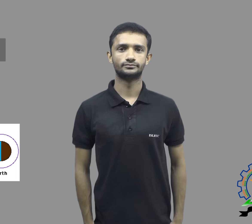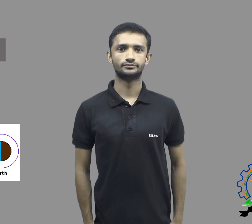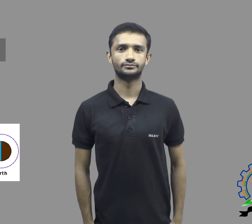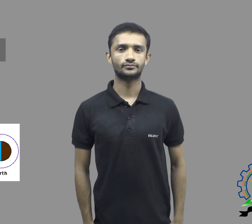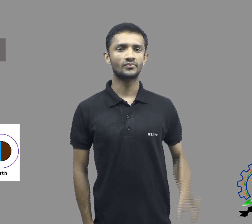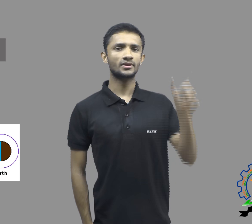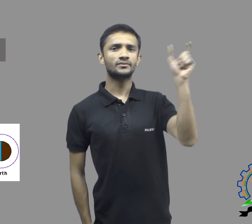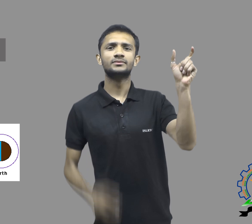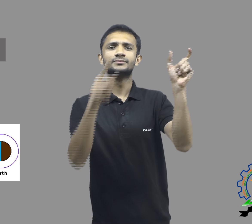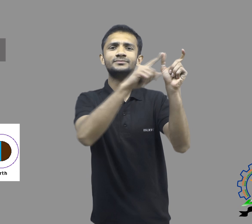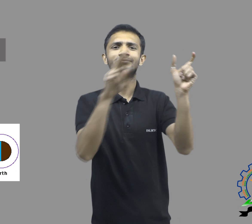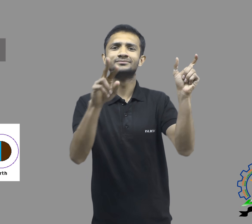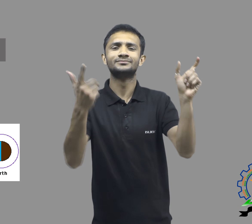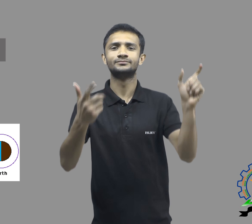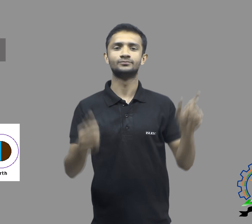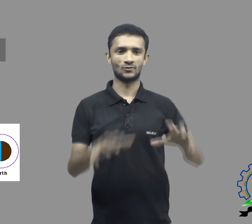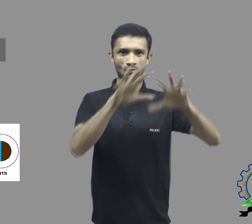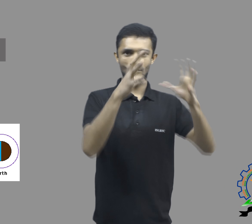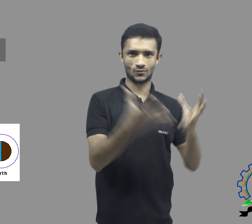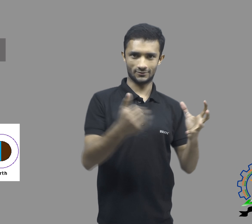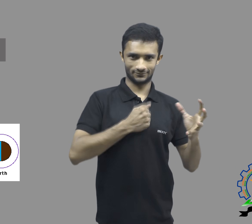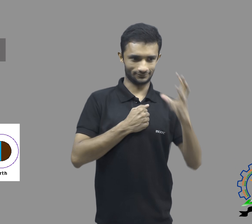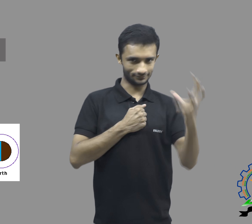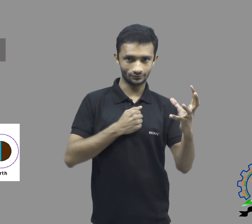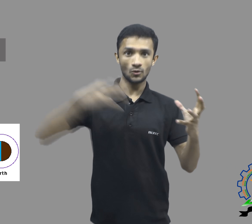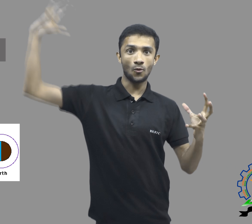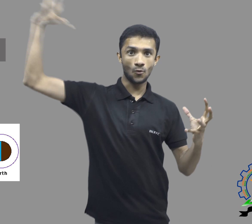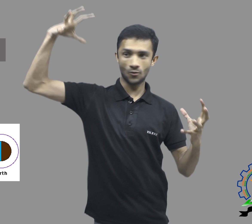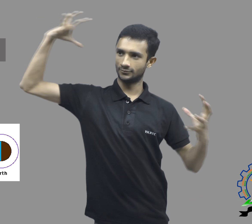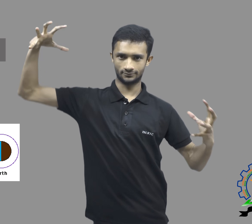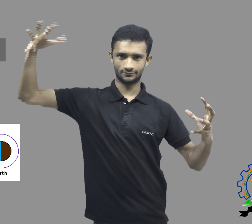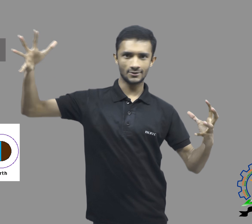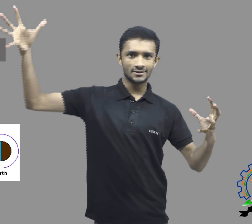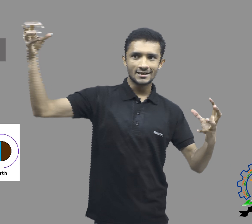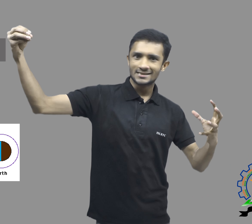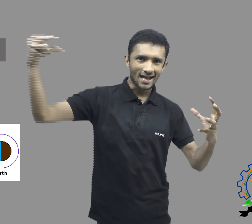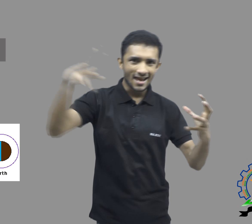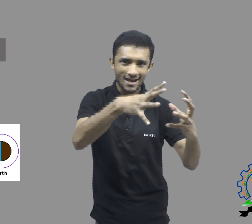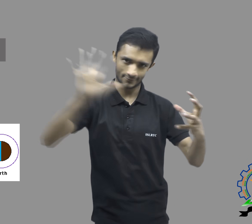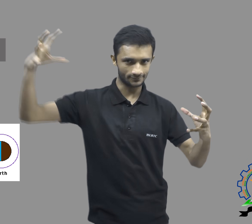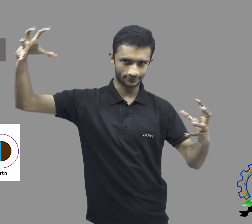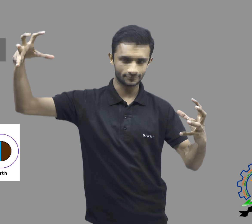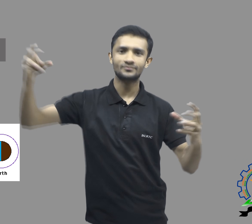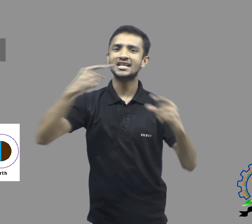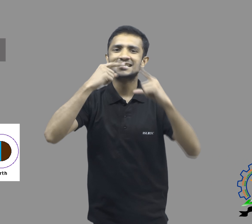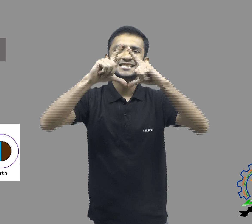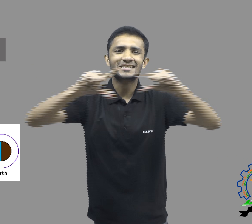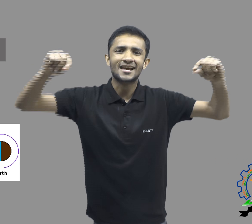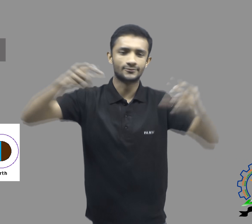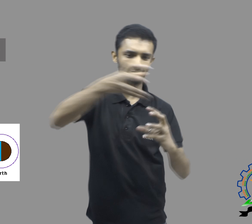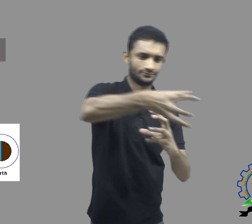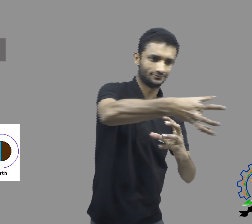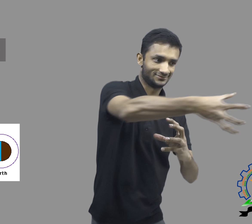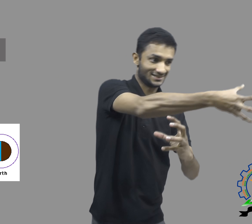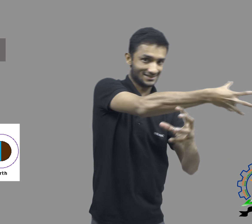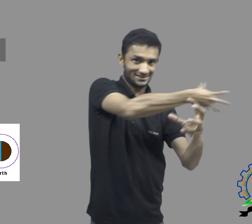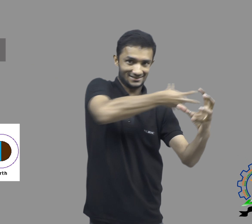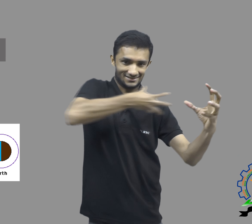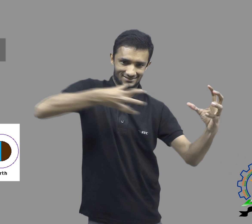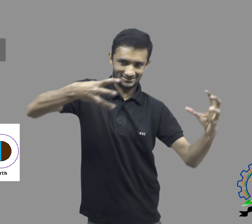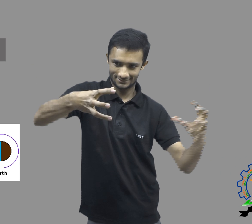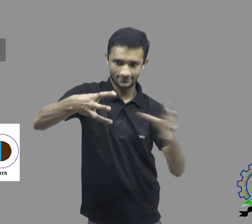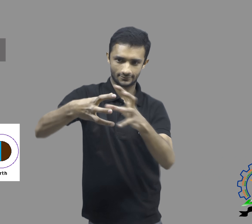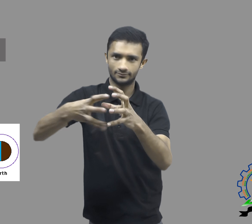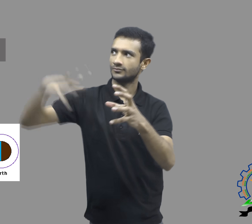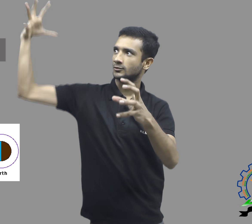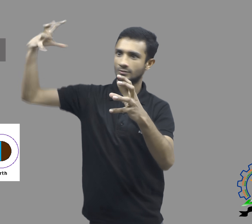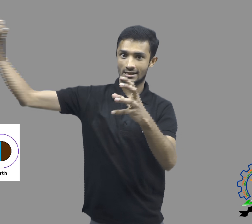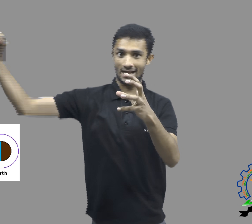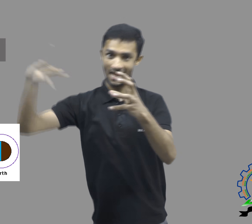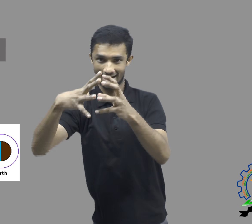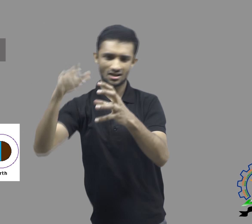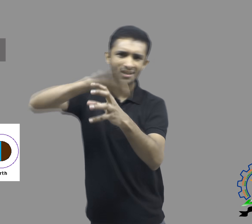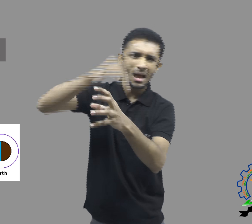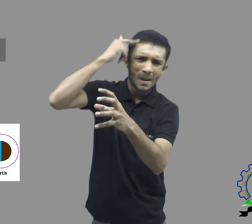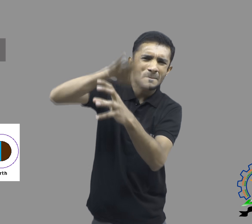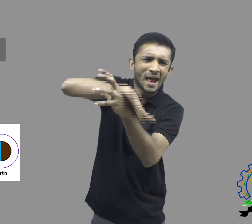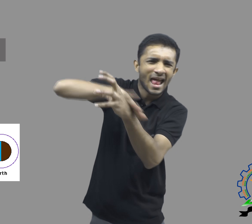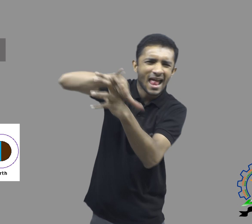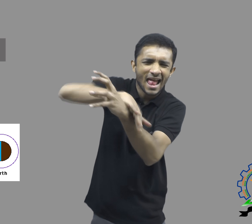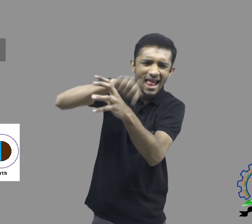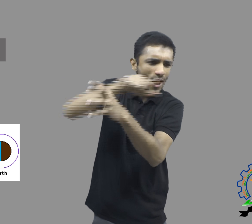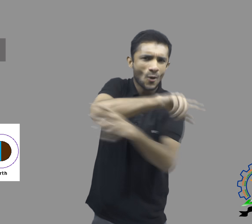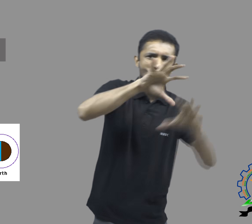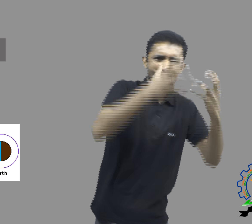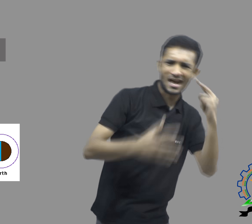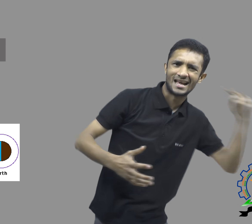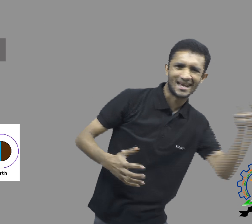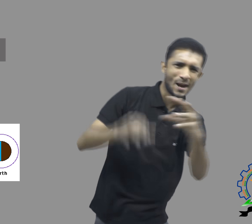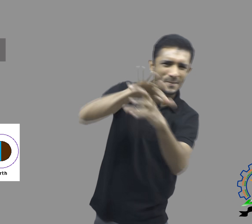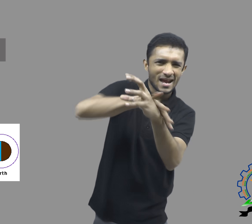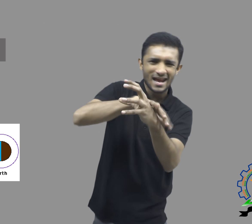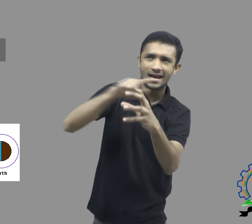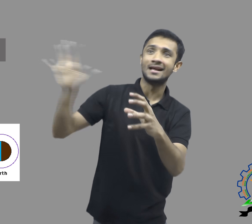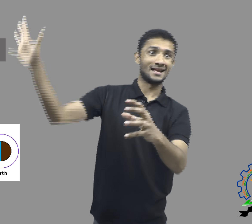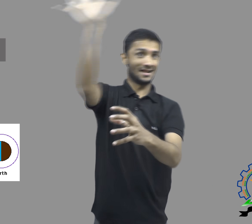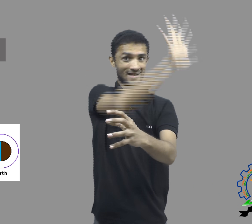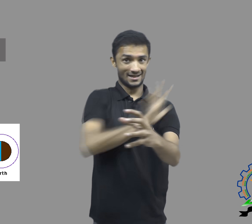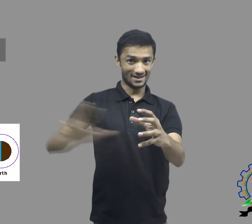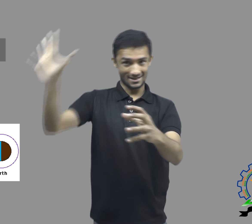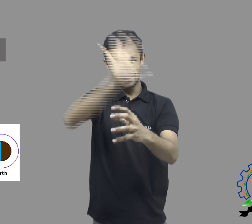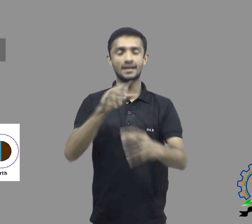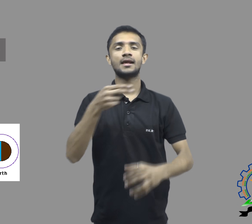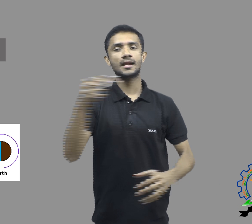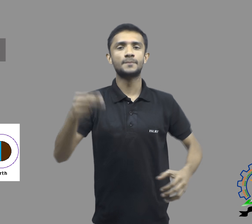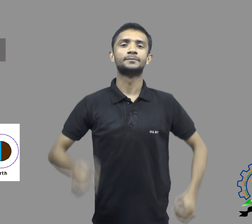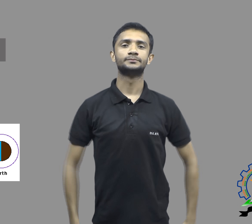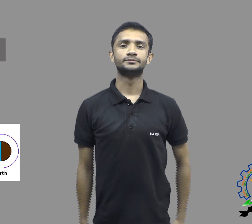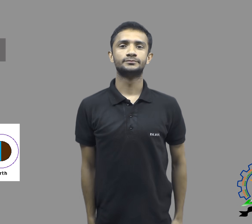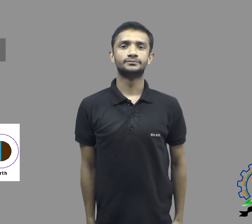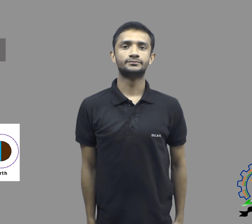Solar Eclipse